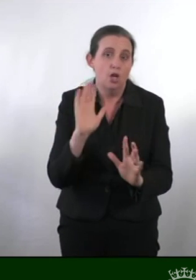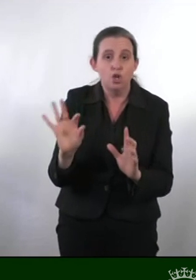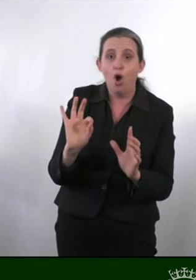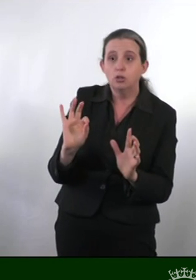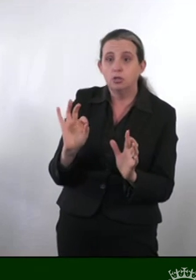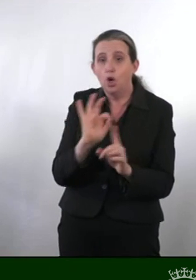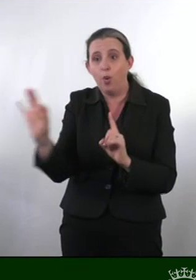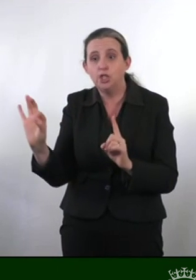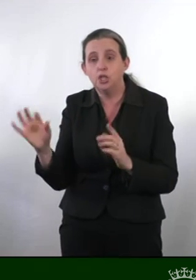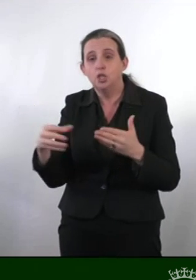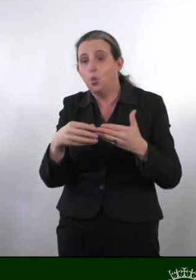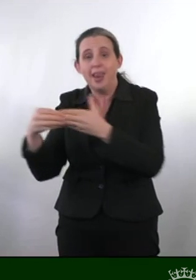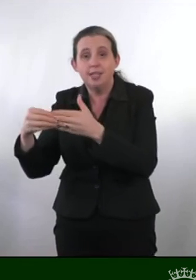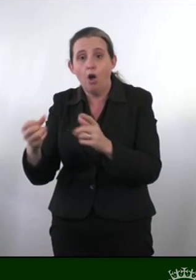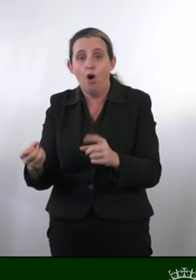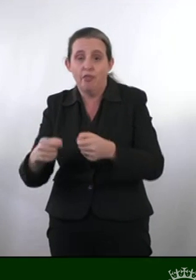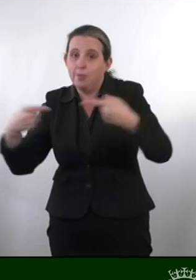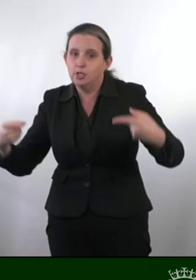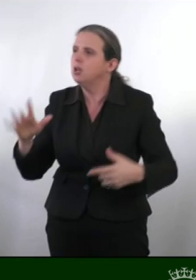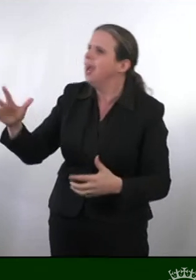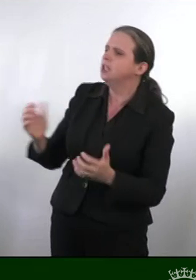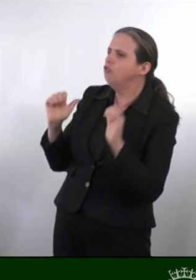It is a perfectly reasonable question, Mr Speaker.